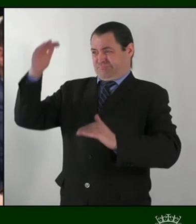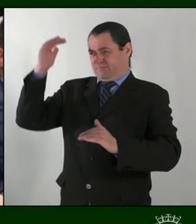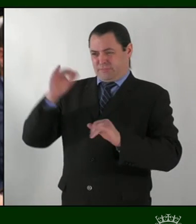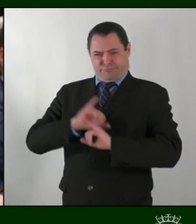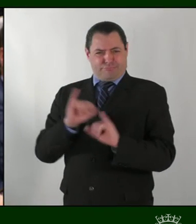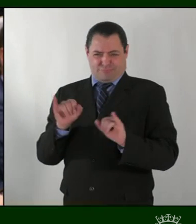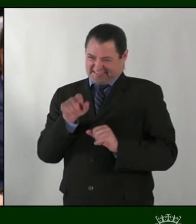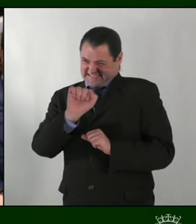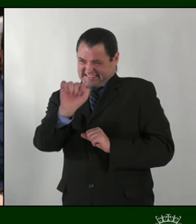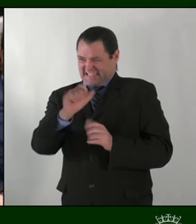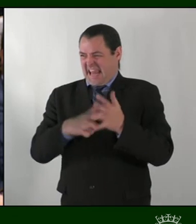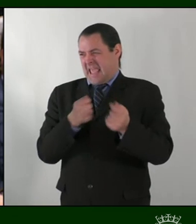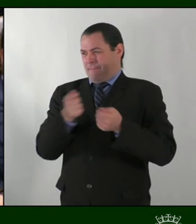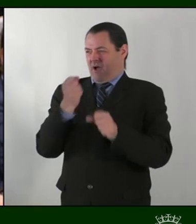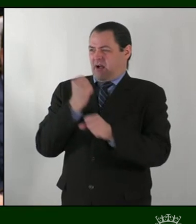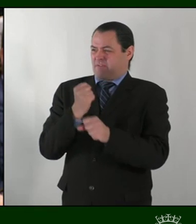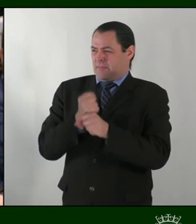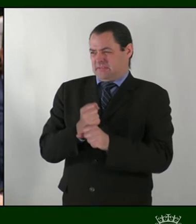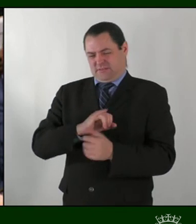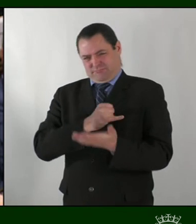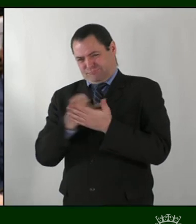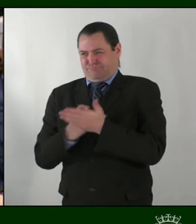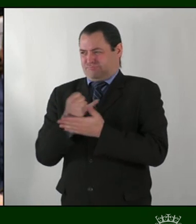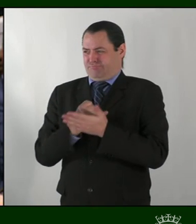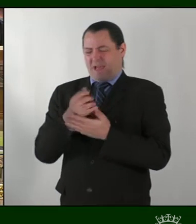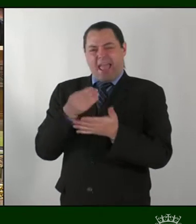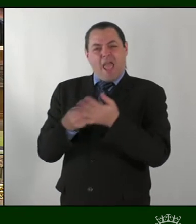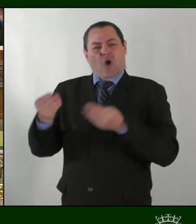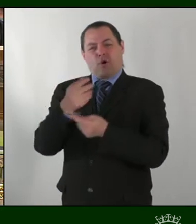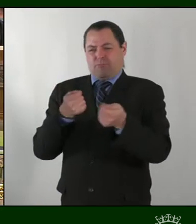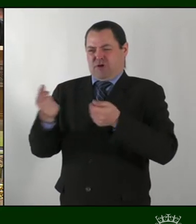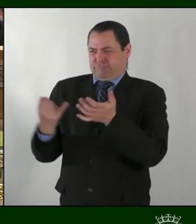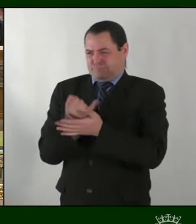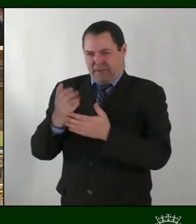That is how Labour runs government. That is how Labour runs the economy.